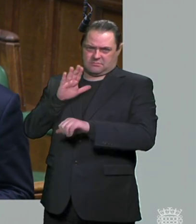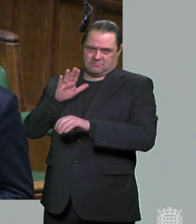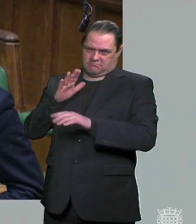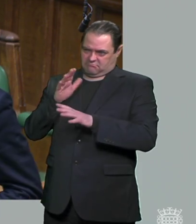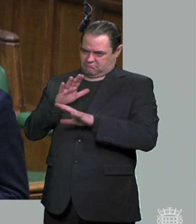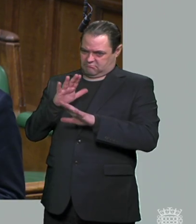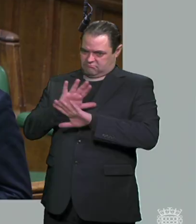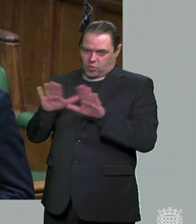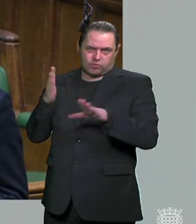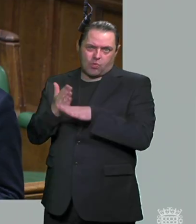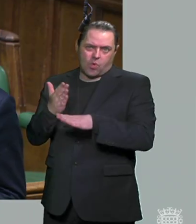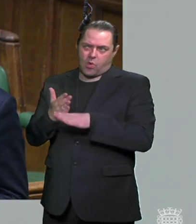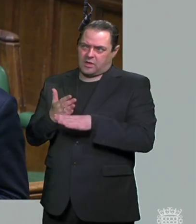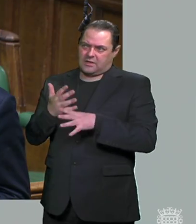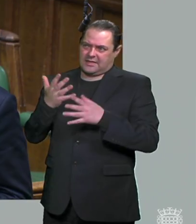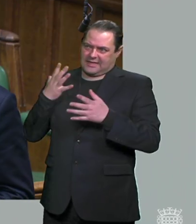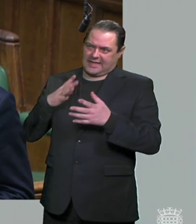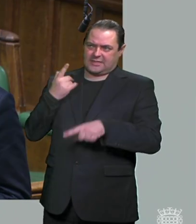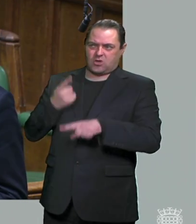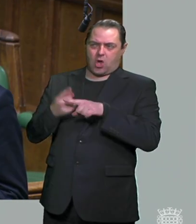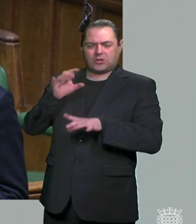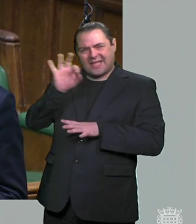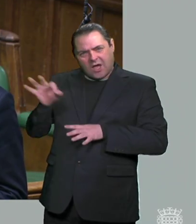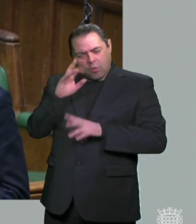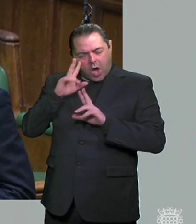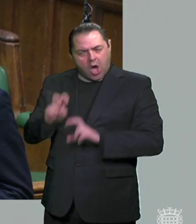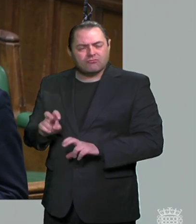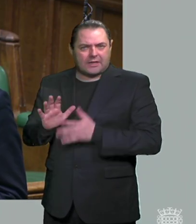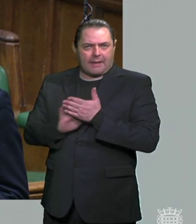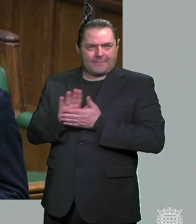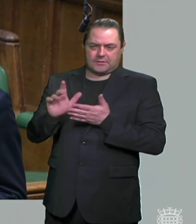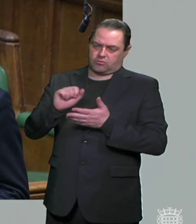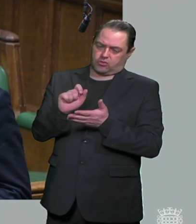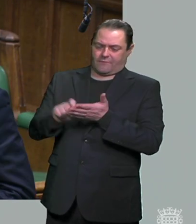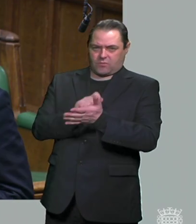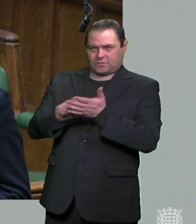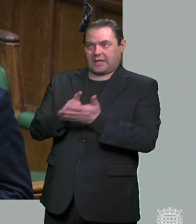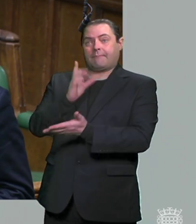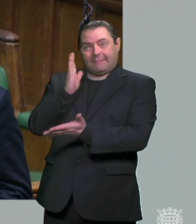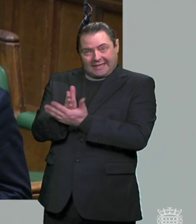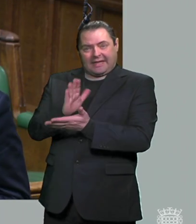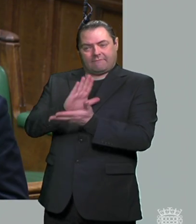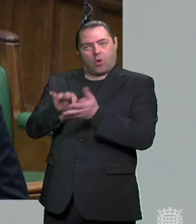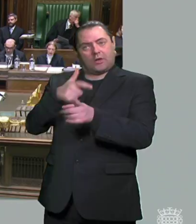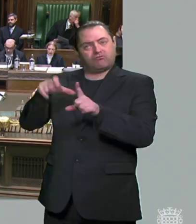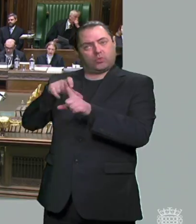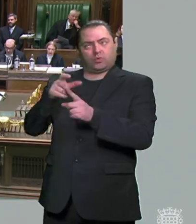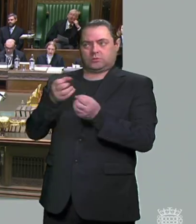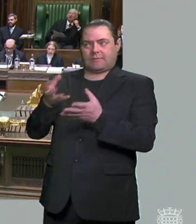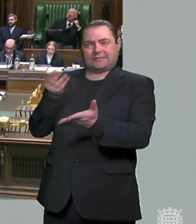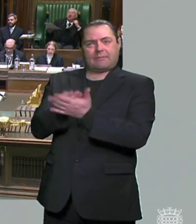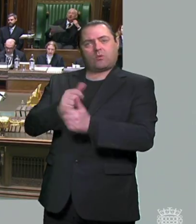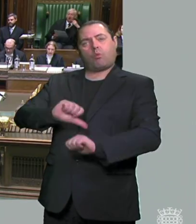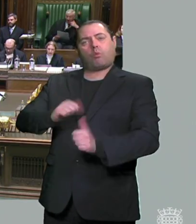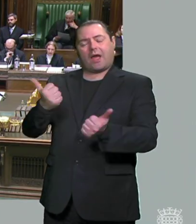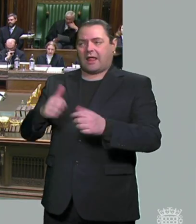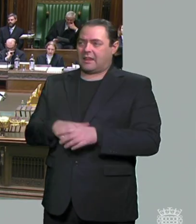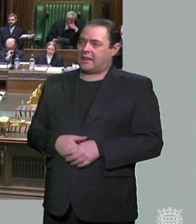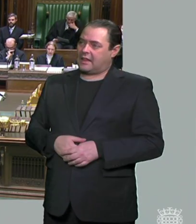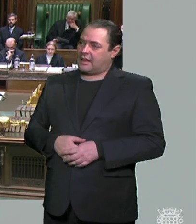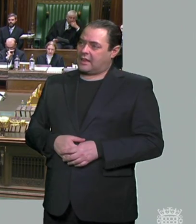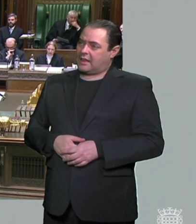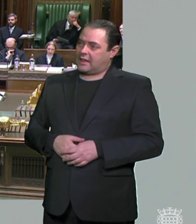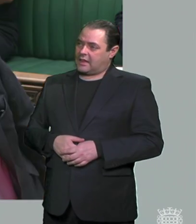Does my right honourable Friend agree there should be an urgent inquiry so that Scottish voters can have faith in the way that Holyrood uses their money?